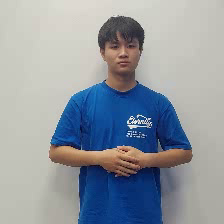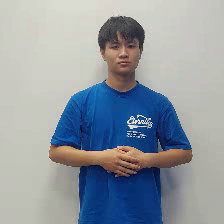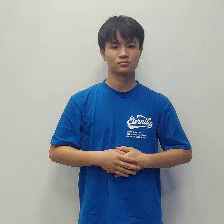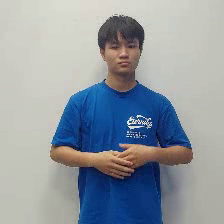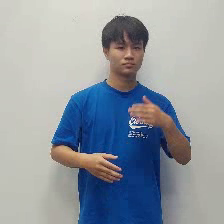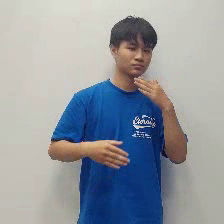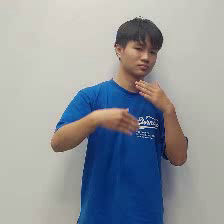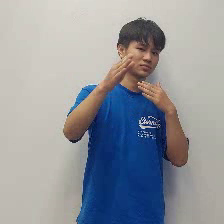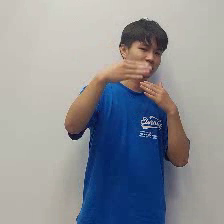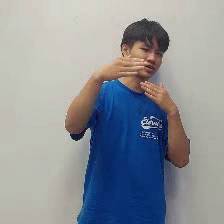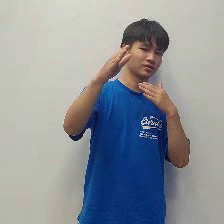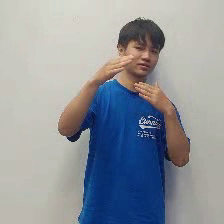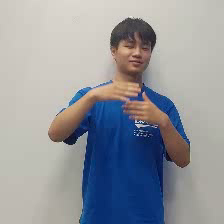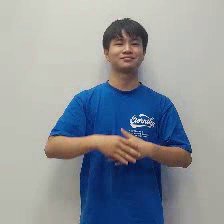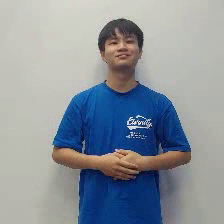Dễ